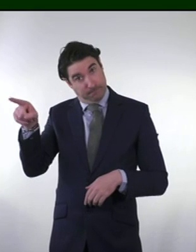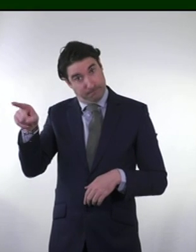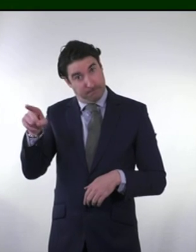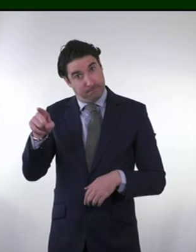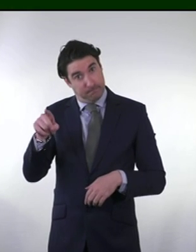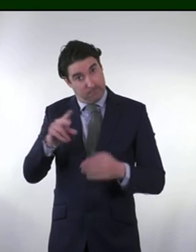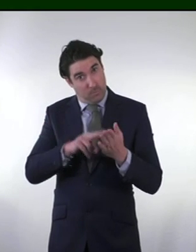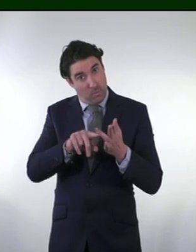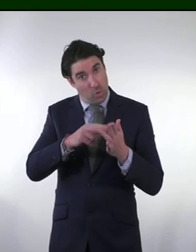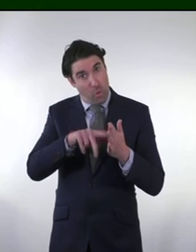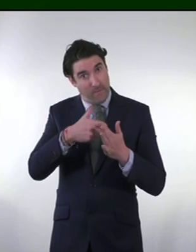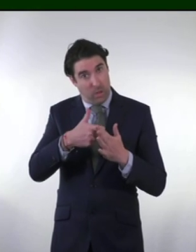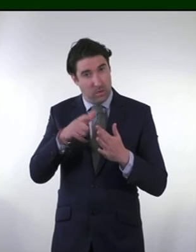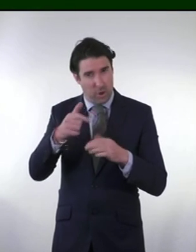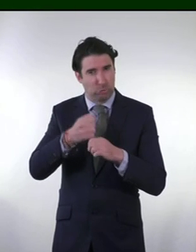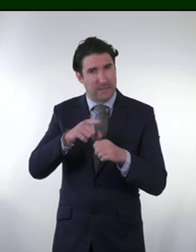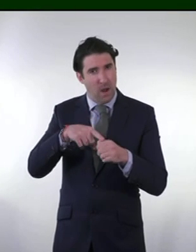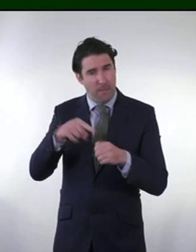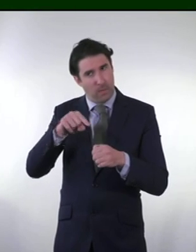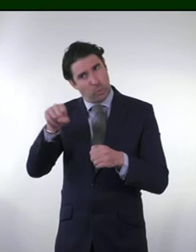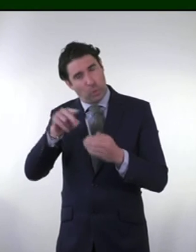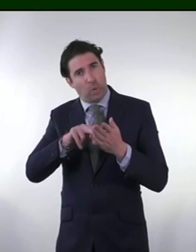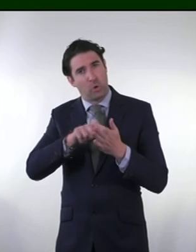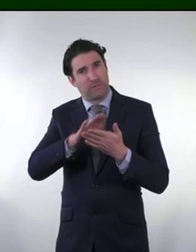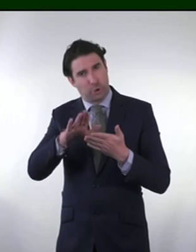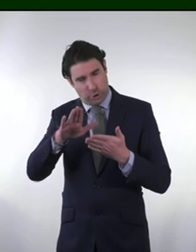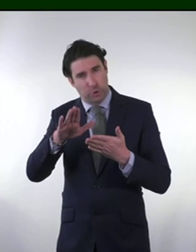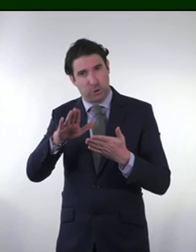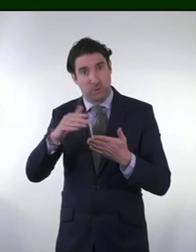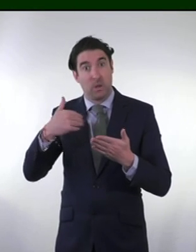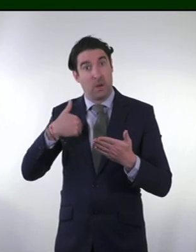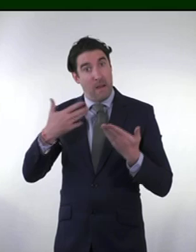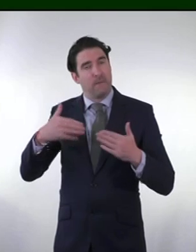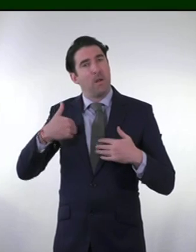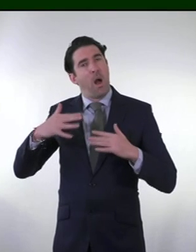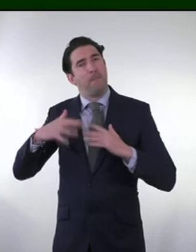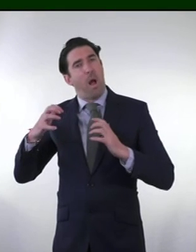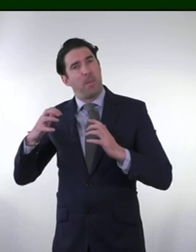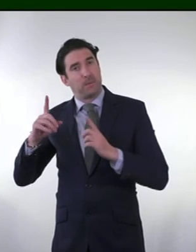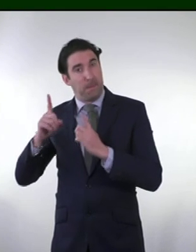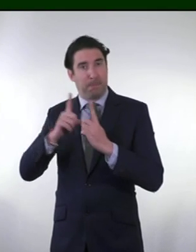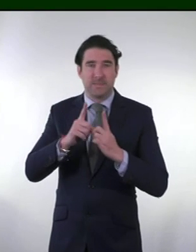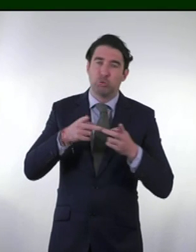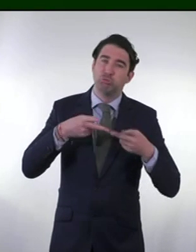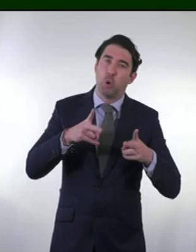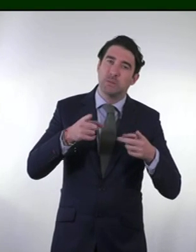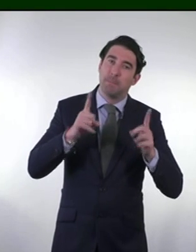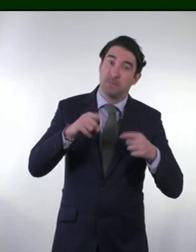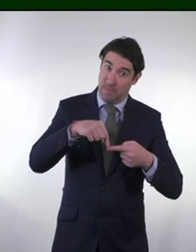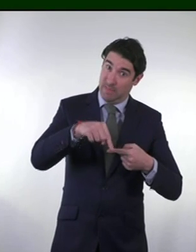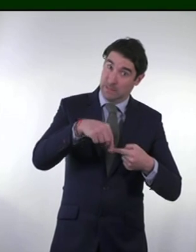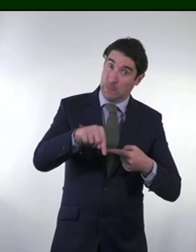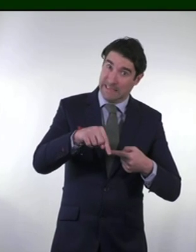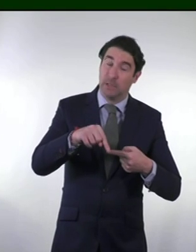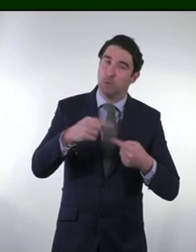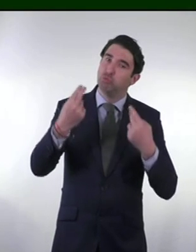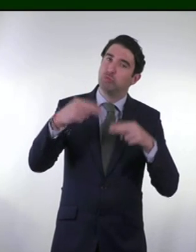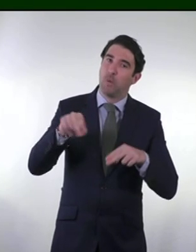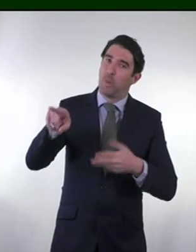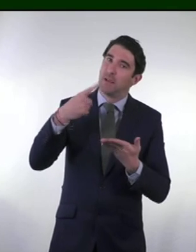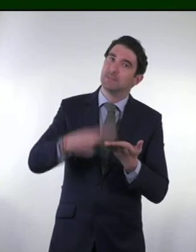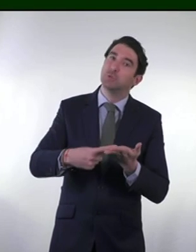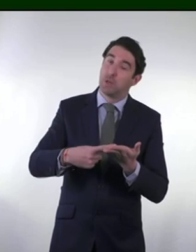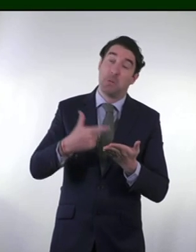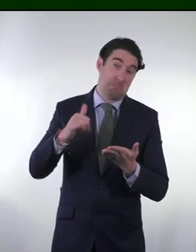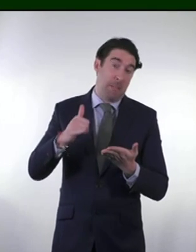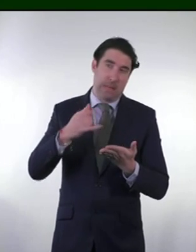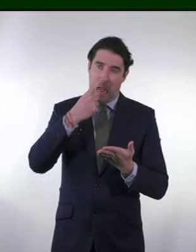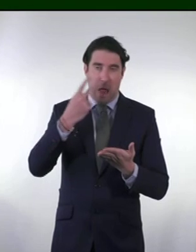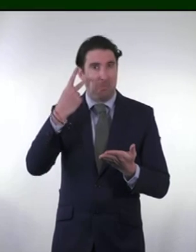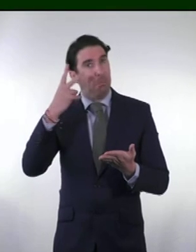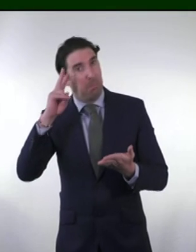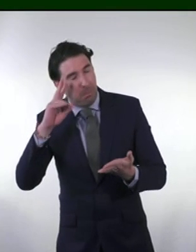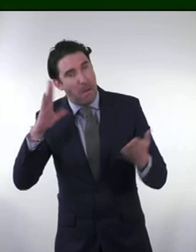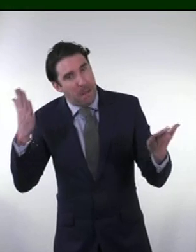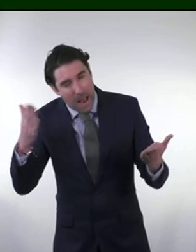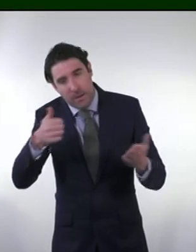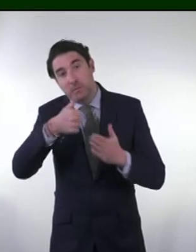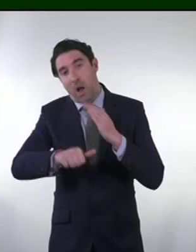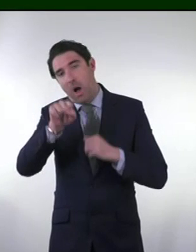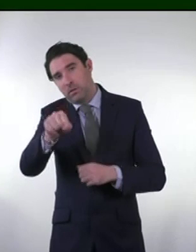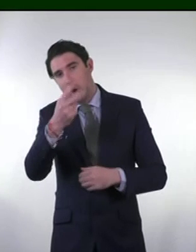I understand that parliamentary colleagues are meeting Baroness Vere, the roads Minister, this week to discuss the options for additional schemes from 2025 onwards.